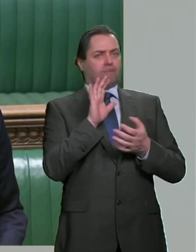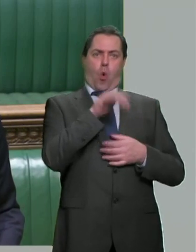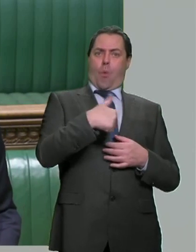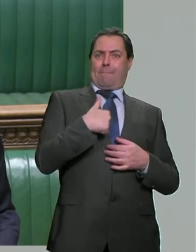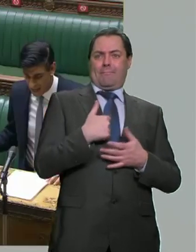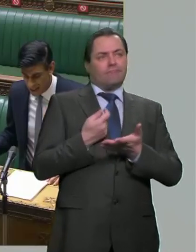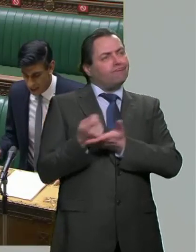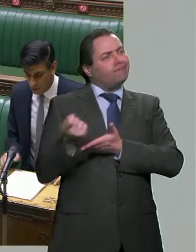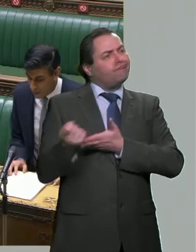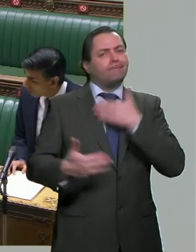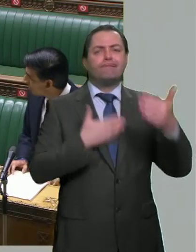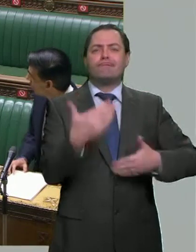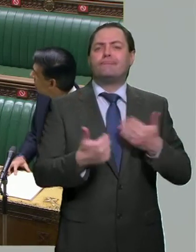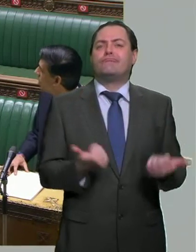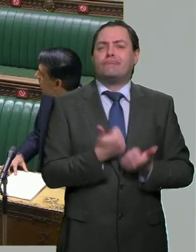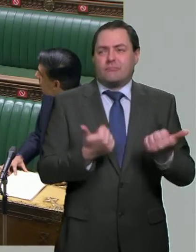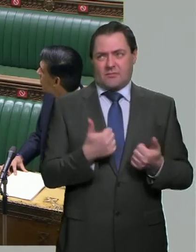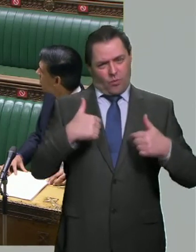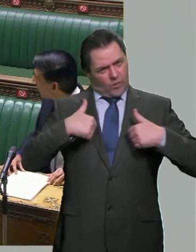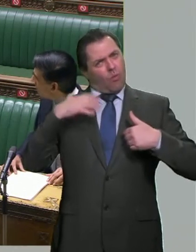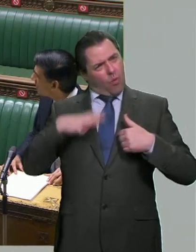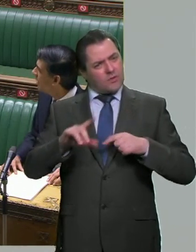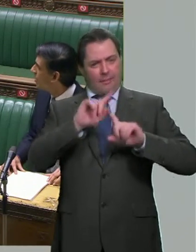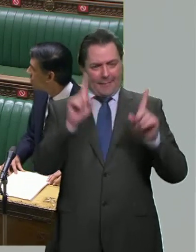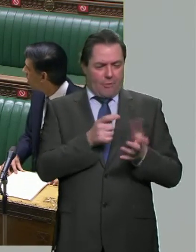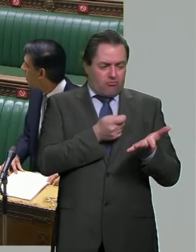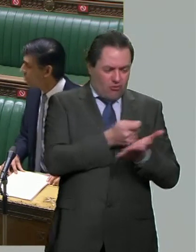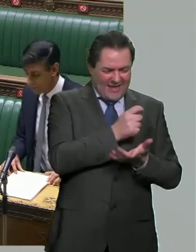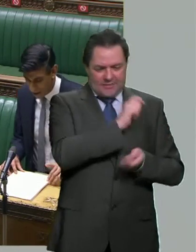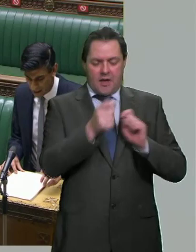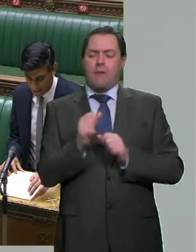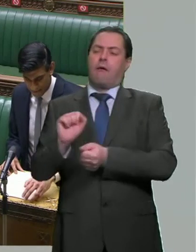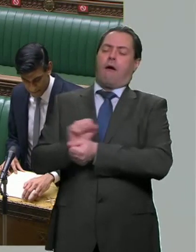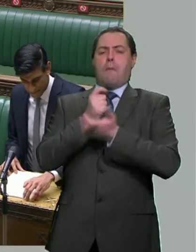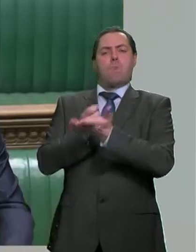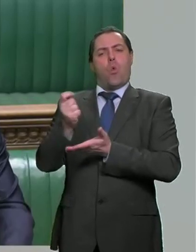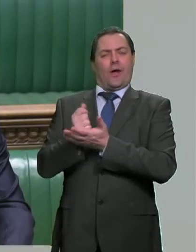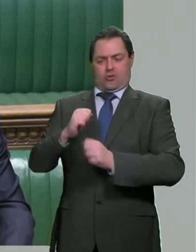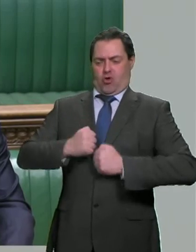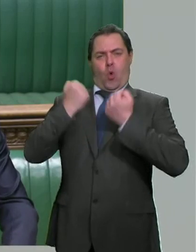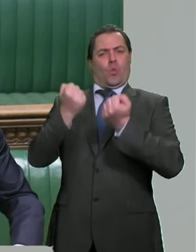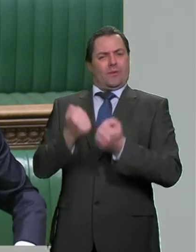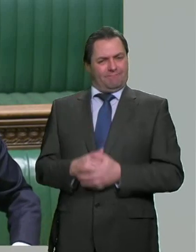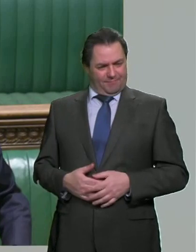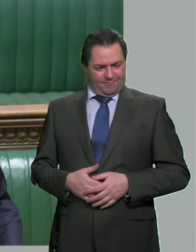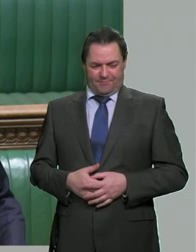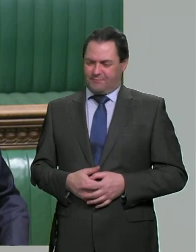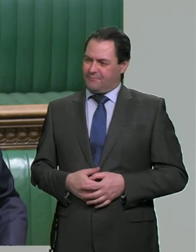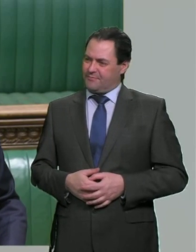As the Prime Minister has said, we want to turn “generation rent” into “generation buy”.